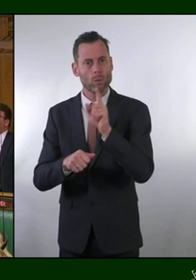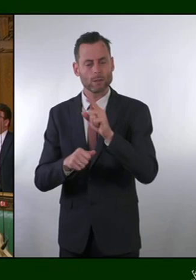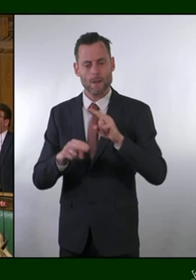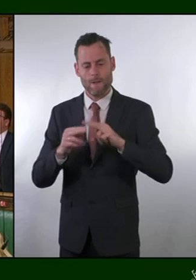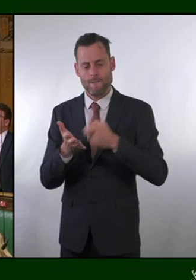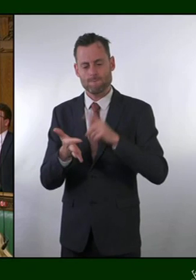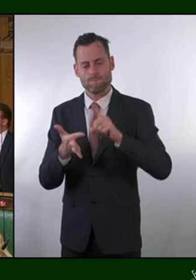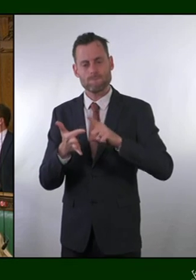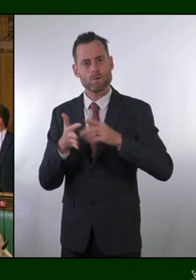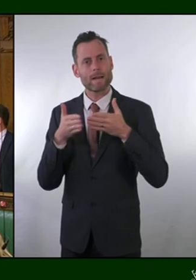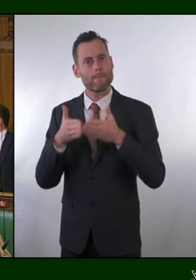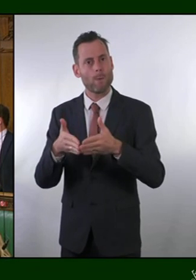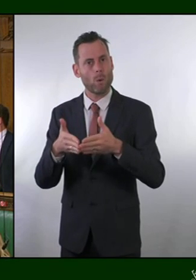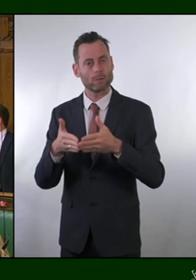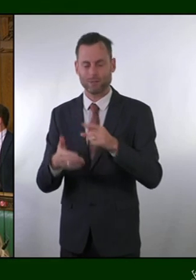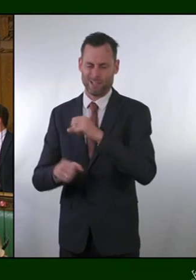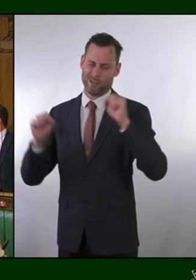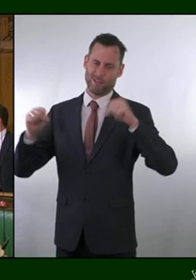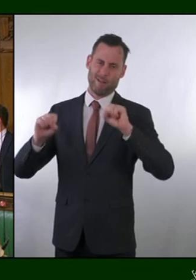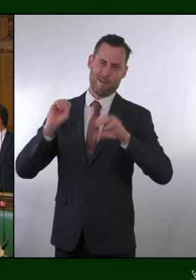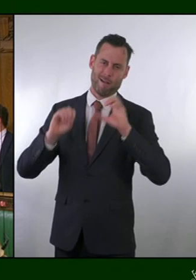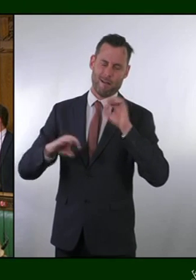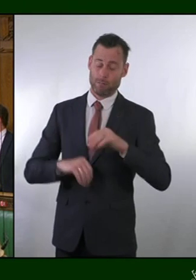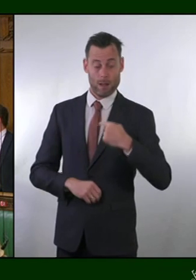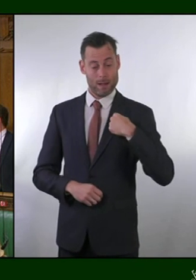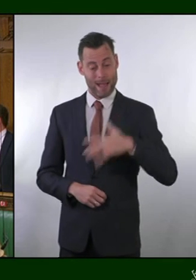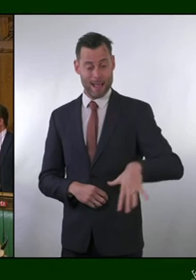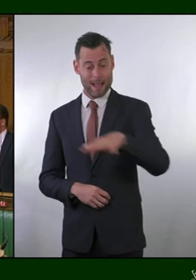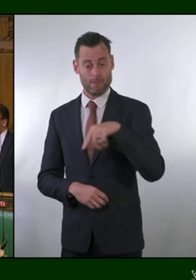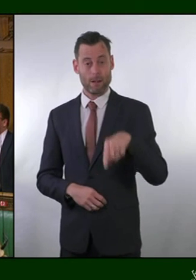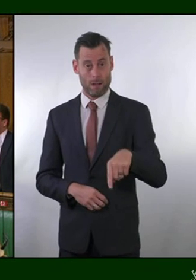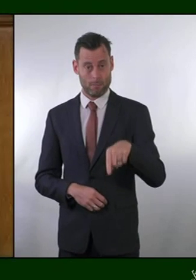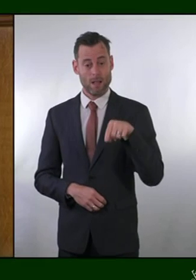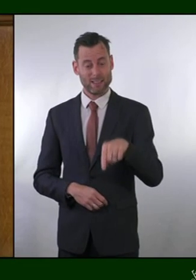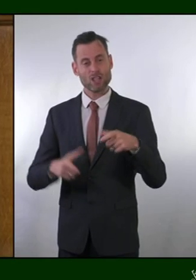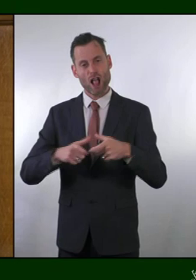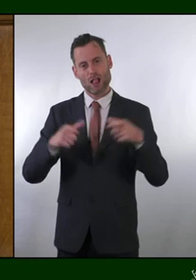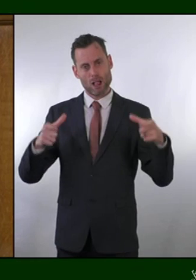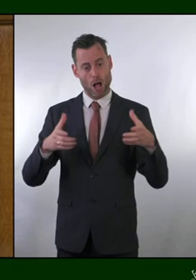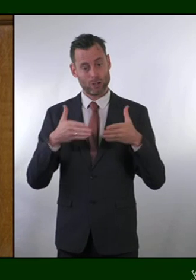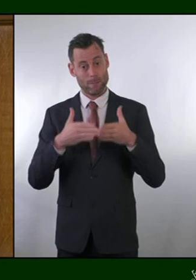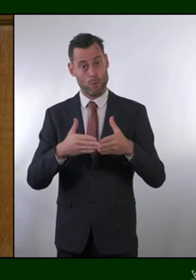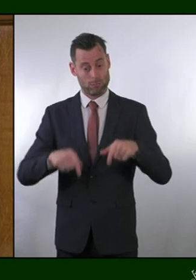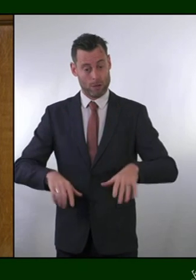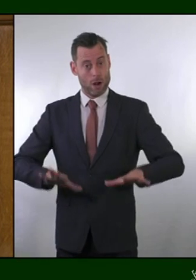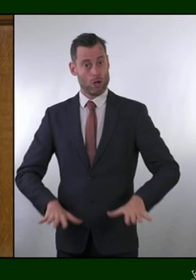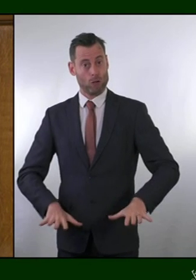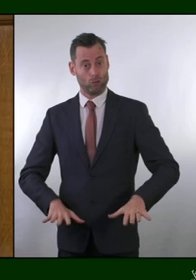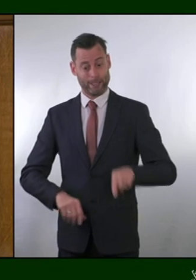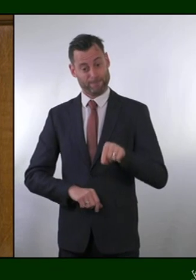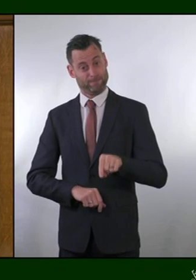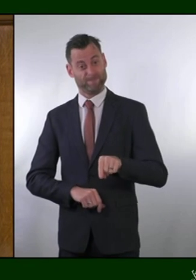The port of Immingham in my constituency is, by tonnage, the largest port in the country.